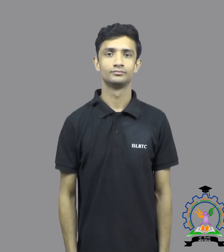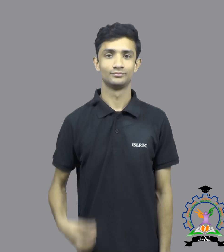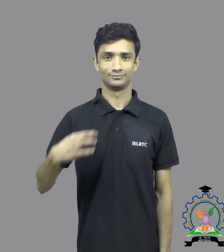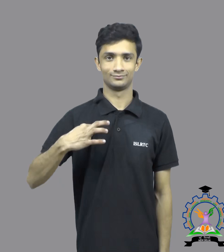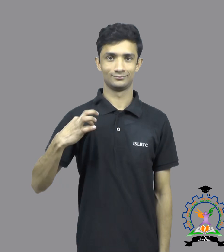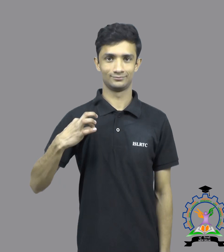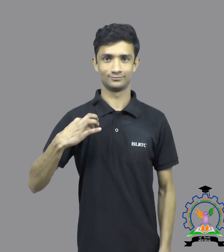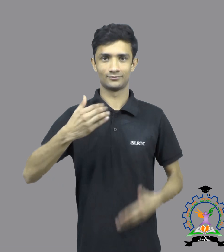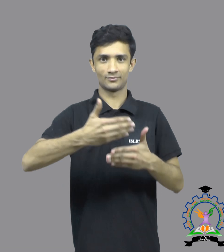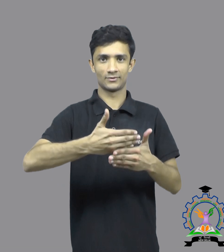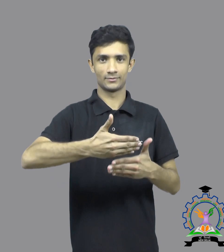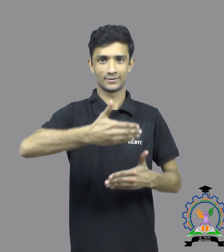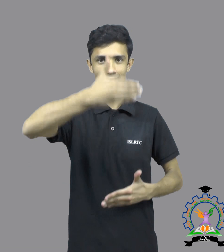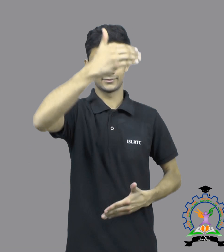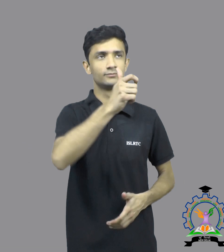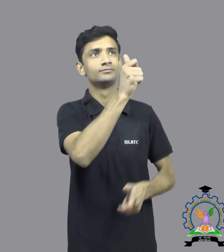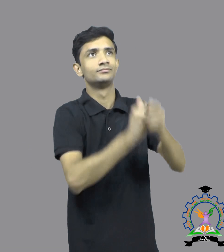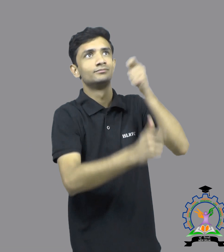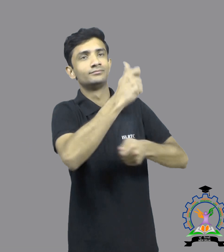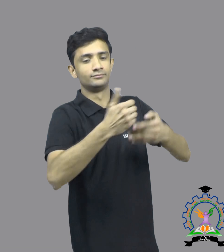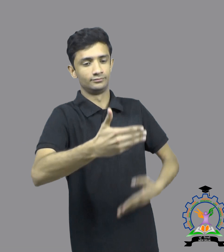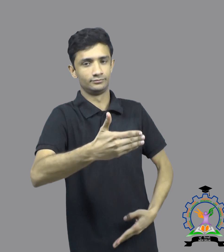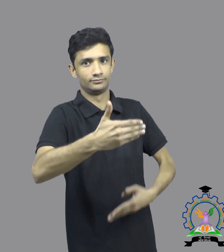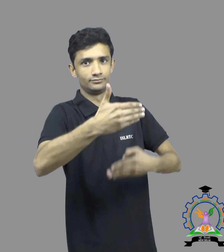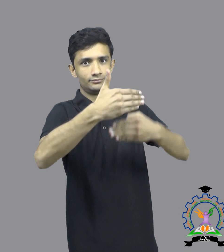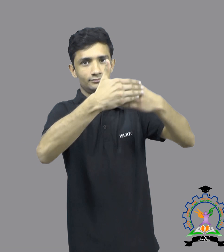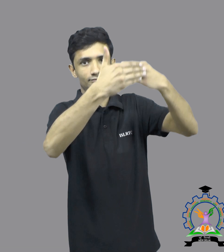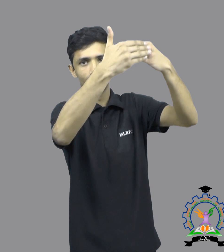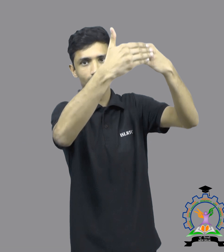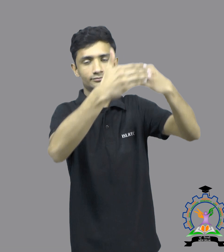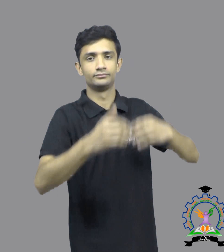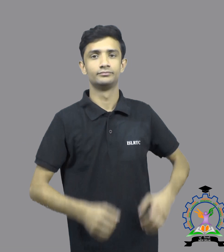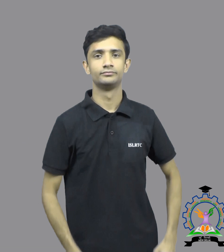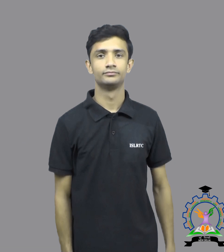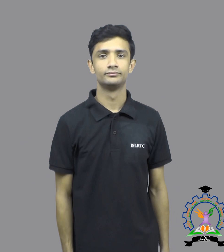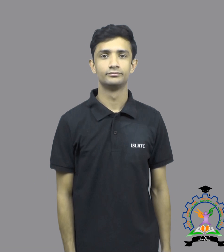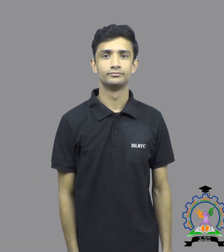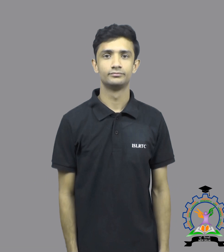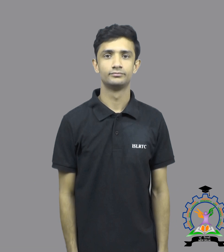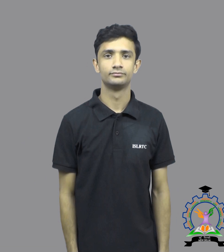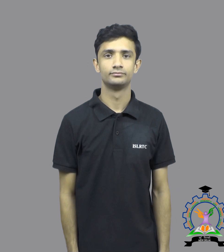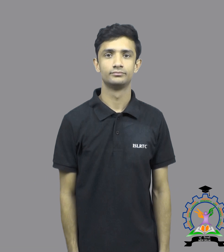Blinds Shade